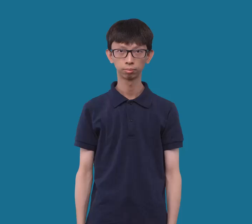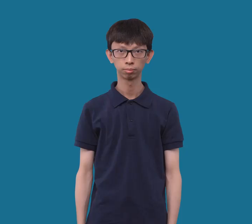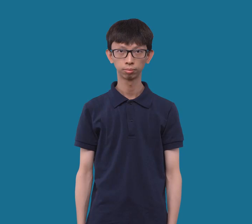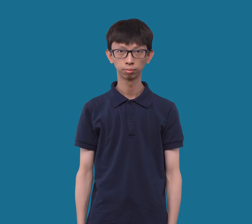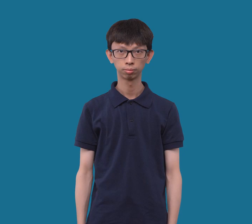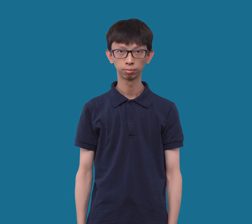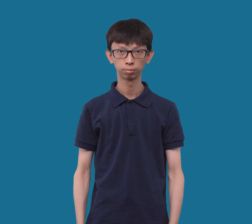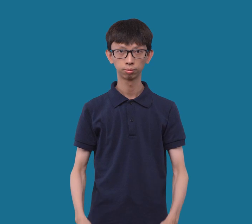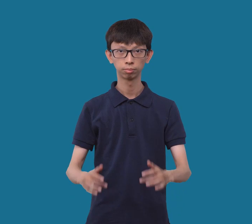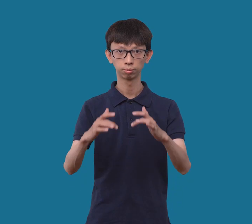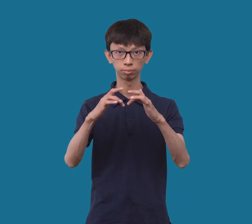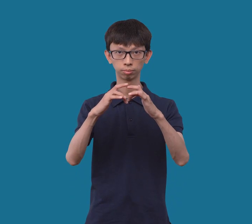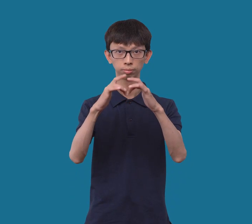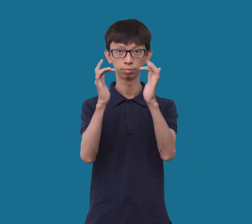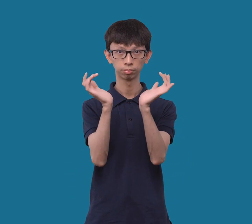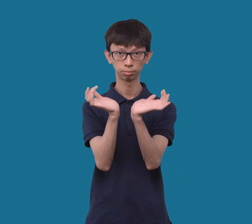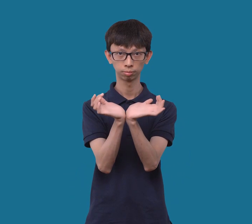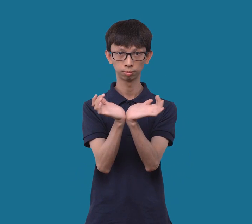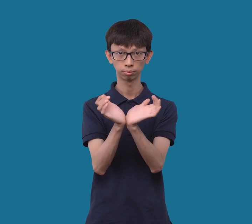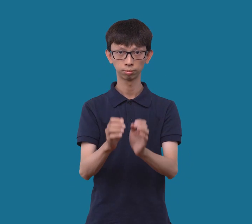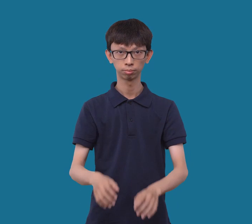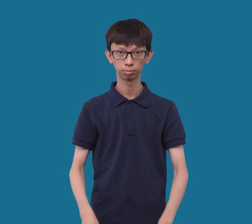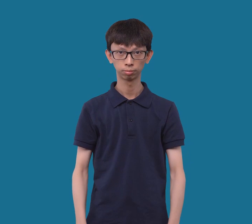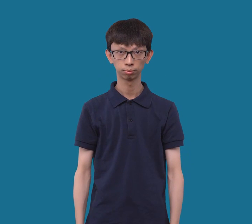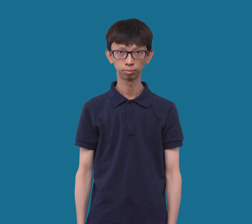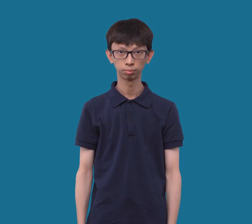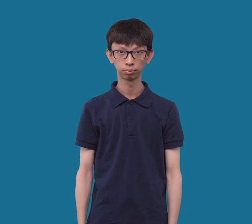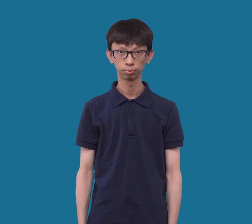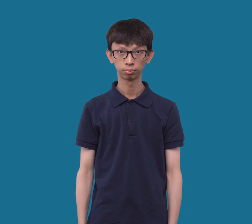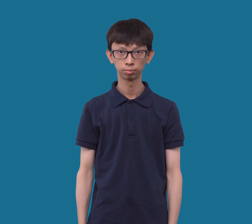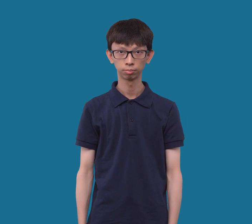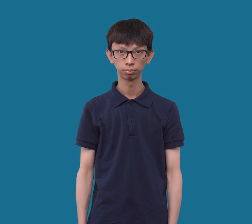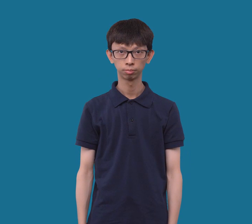bí ngô